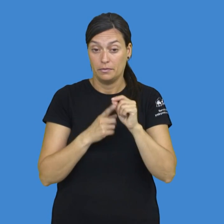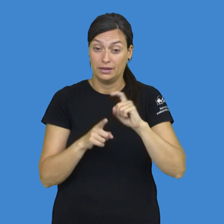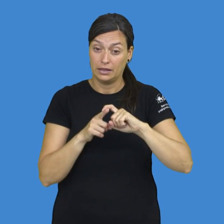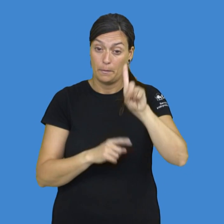tipo